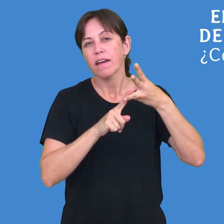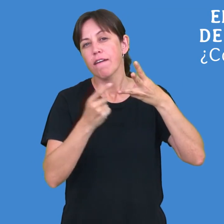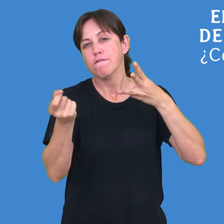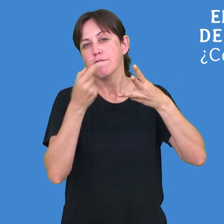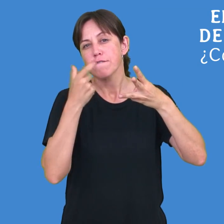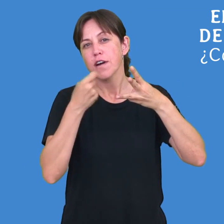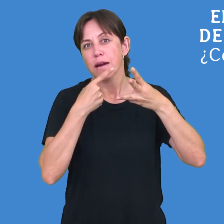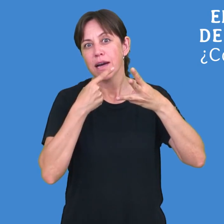droga